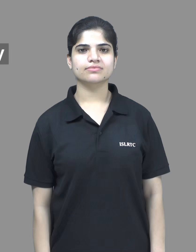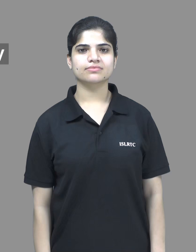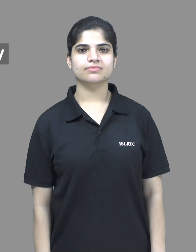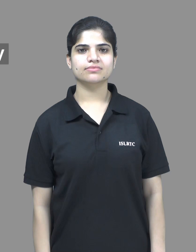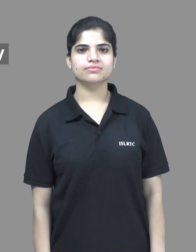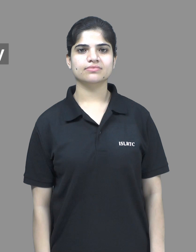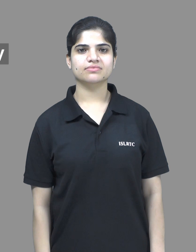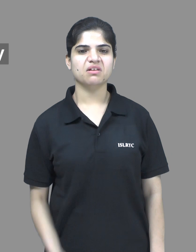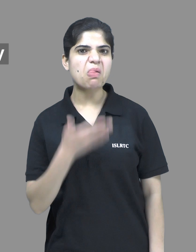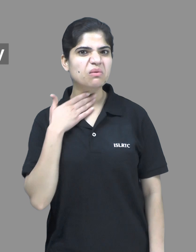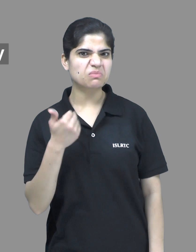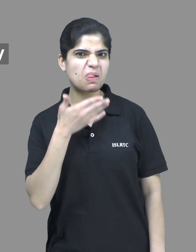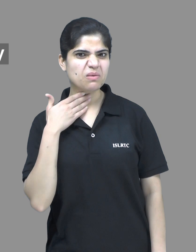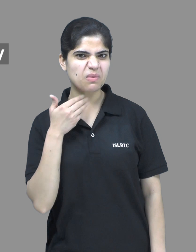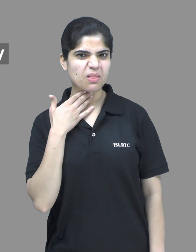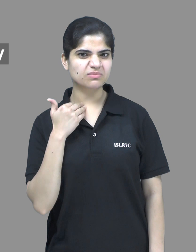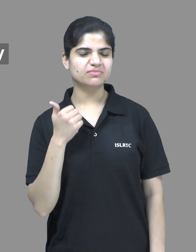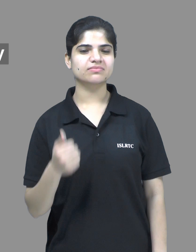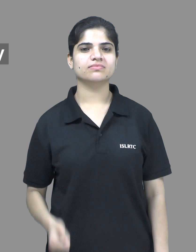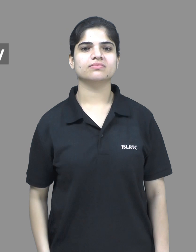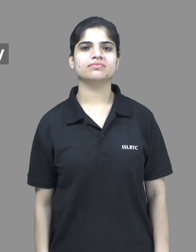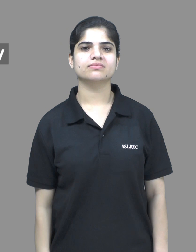Greedy